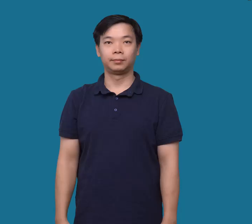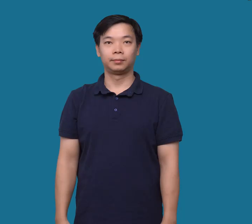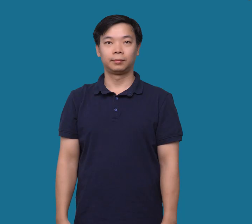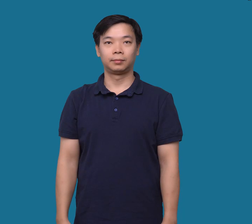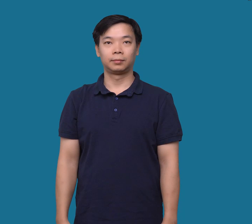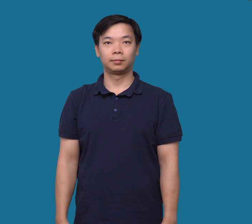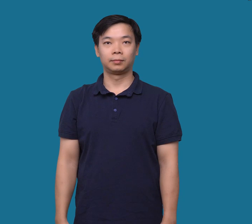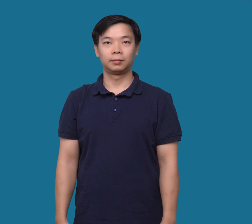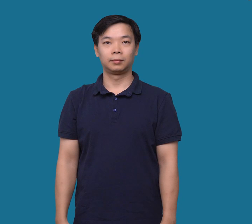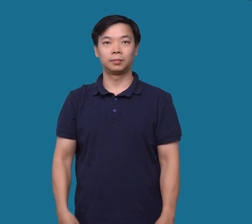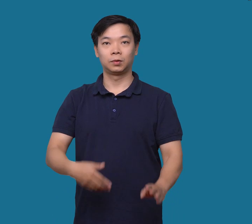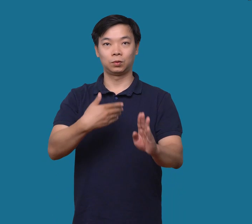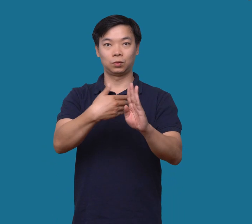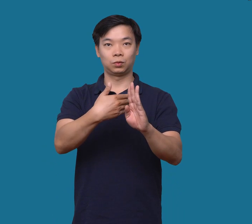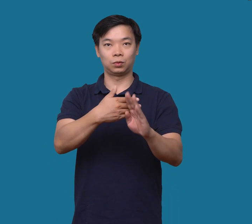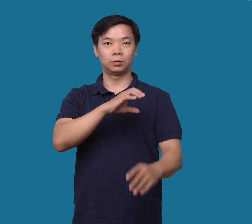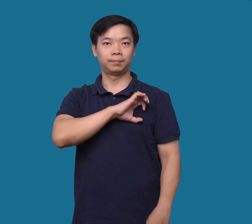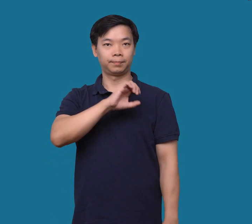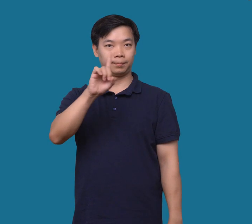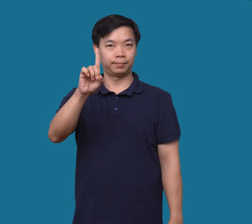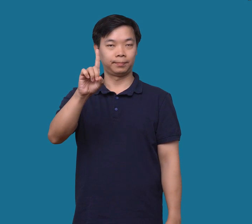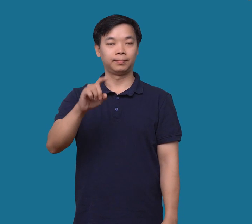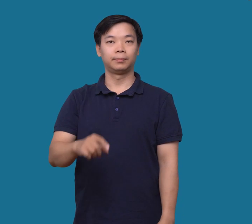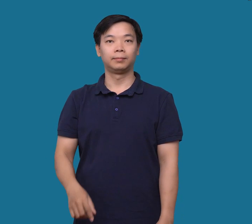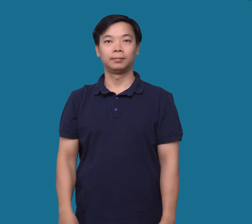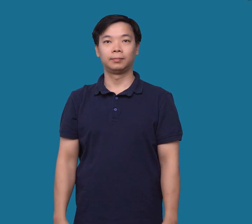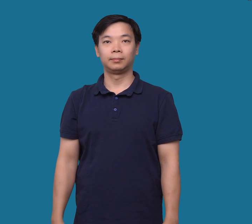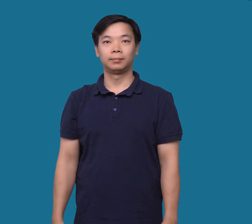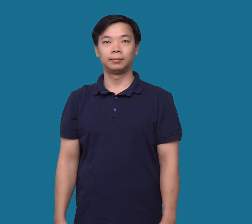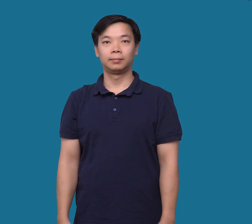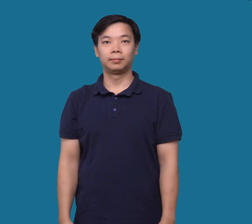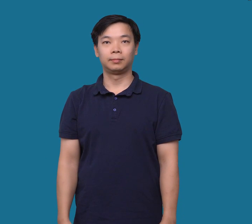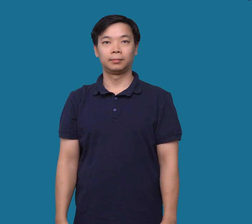trường tiểu học